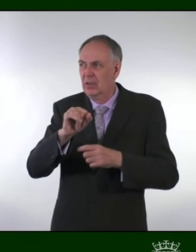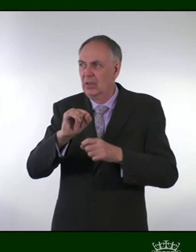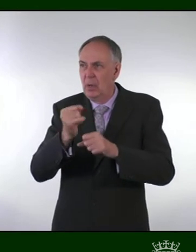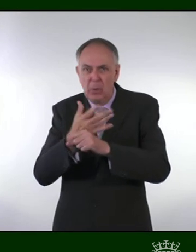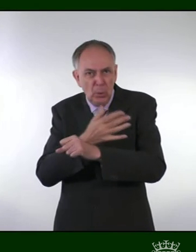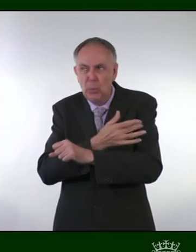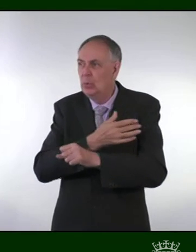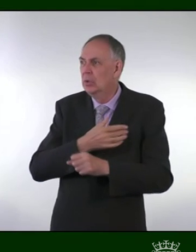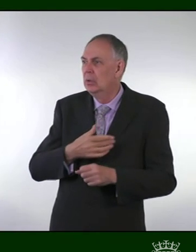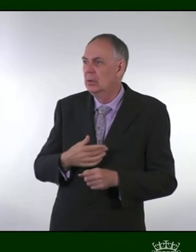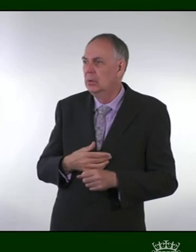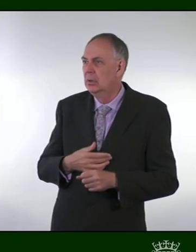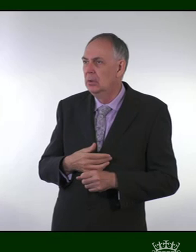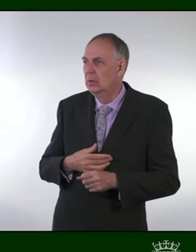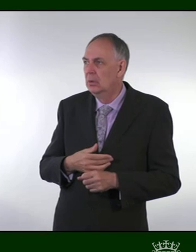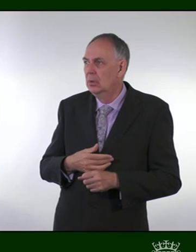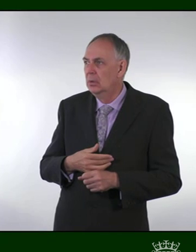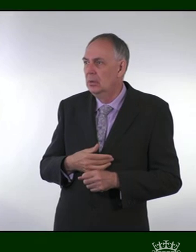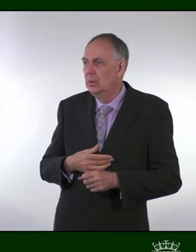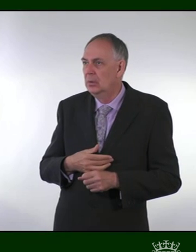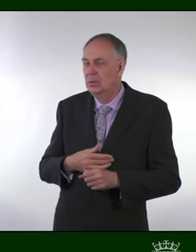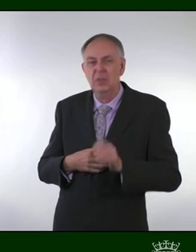Prime Minister. We have got to move on.